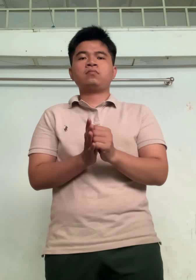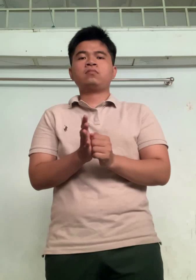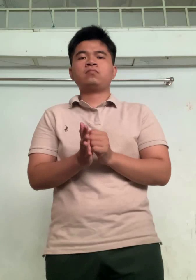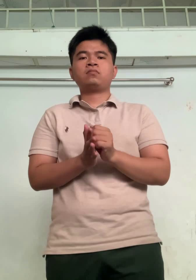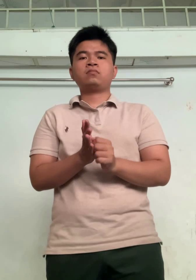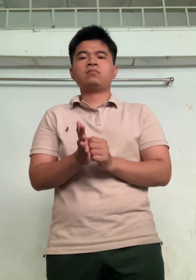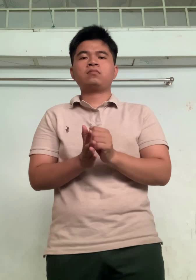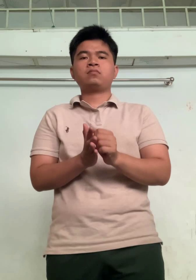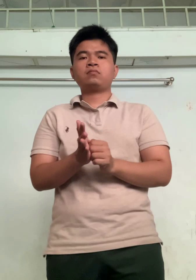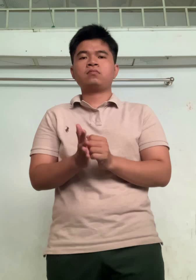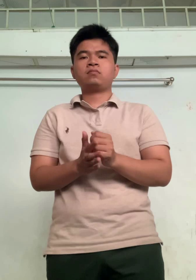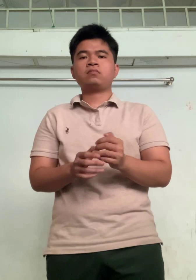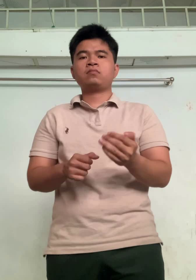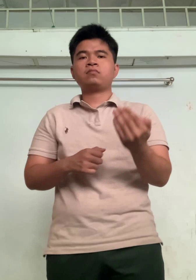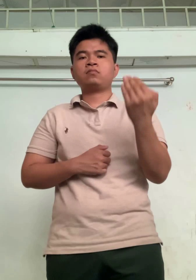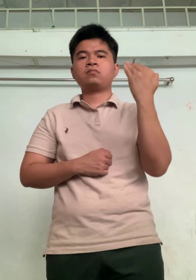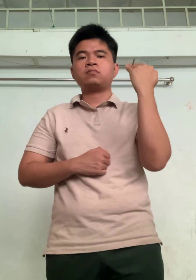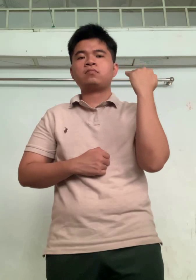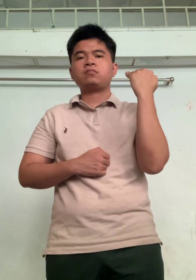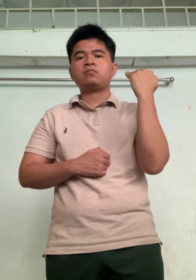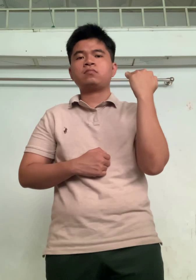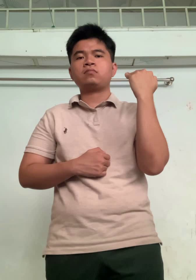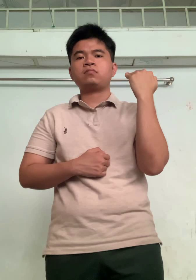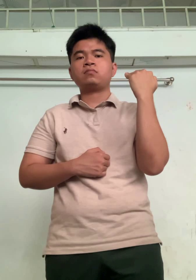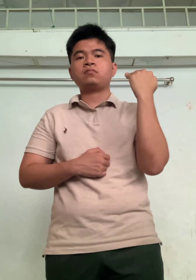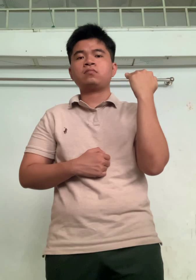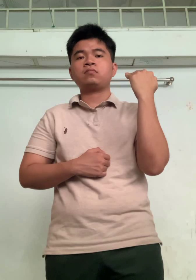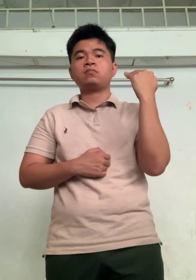thang truoc